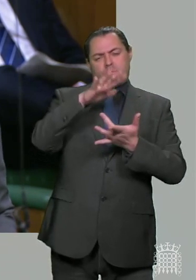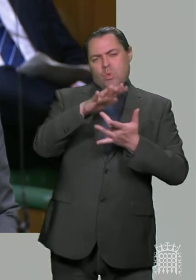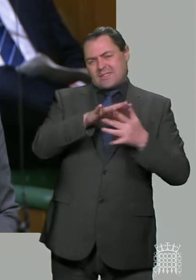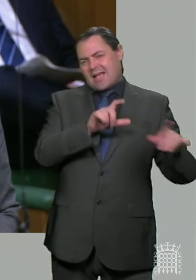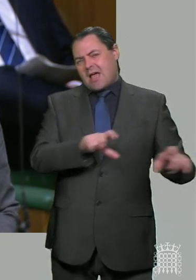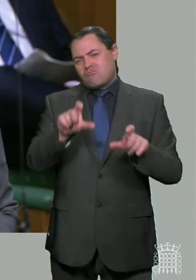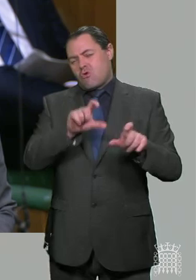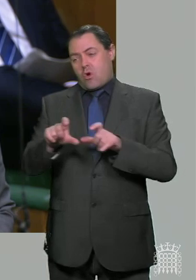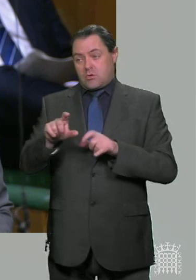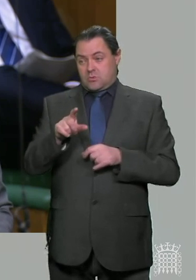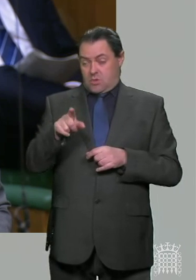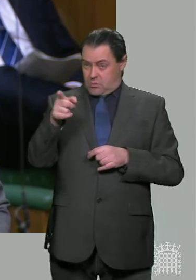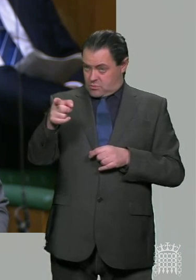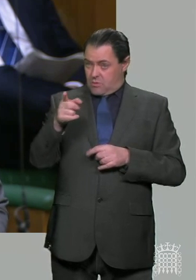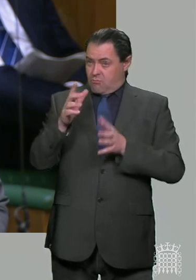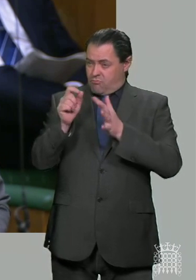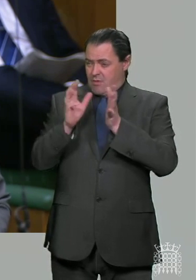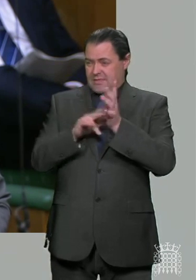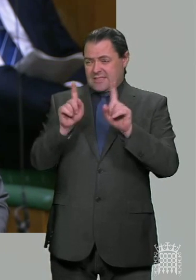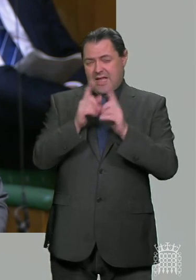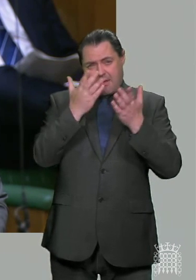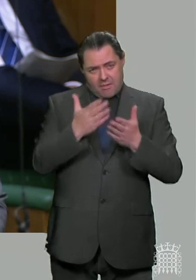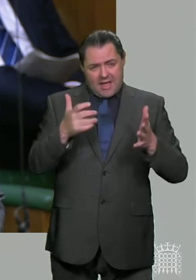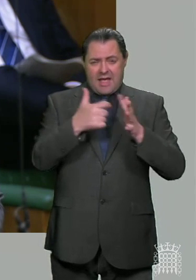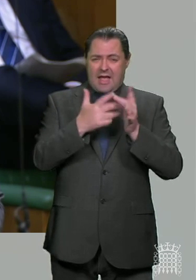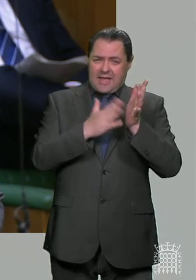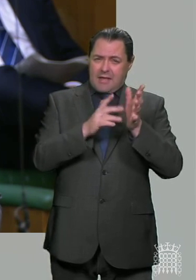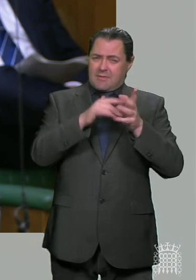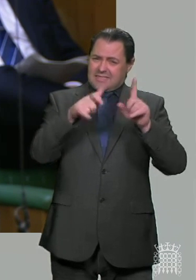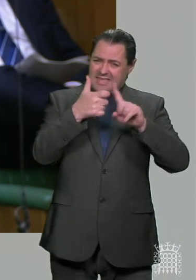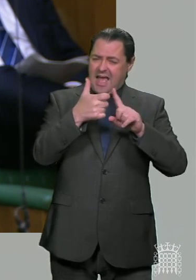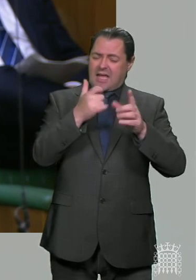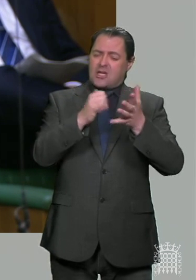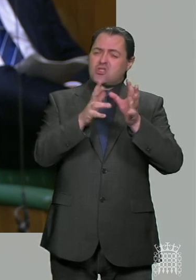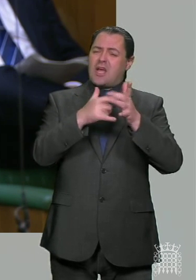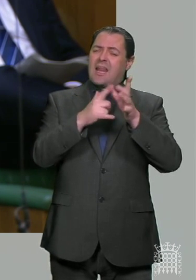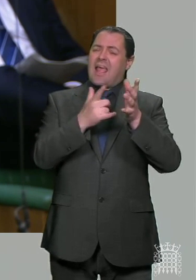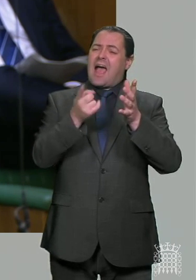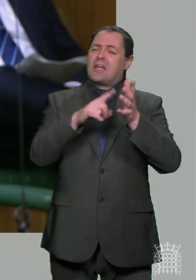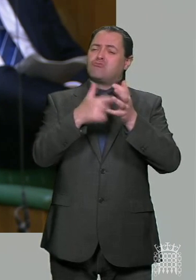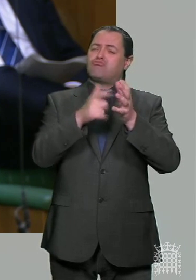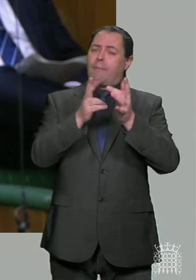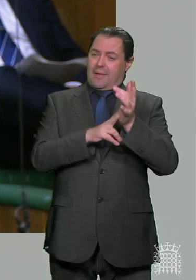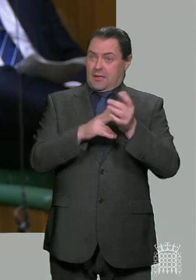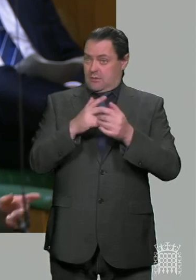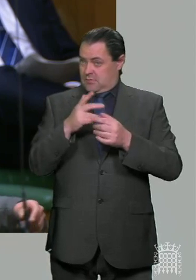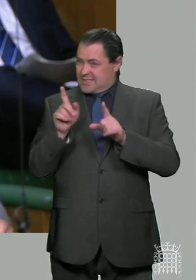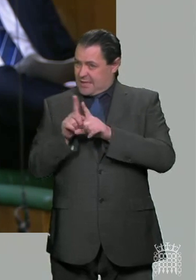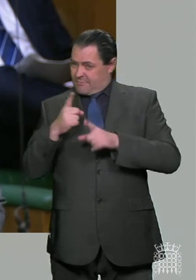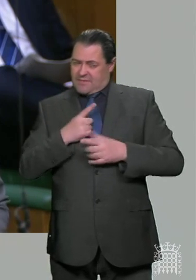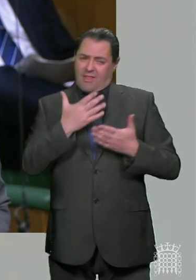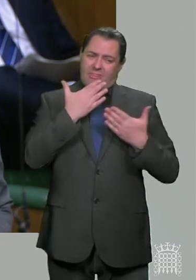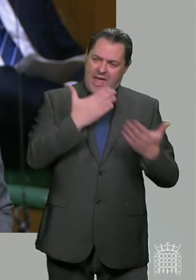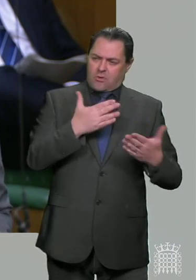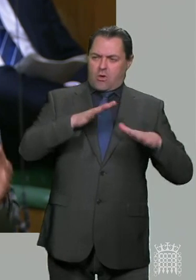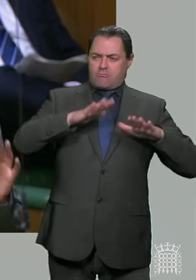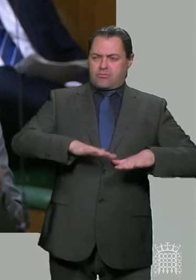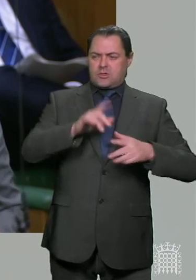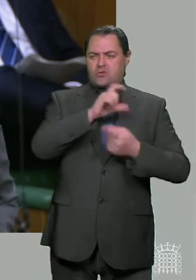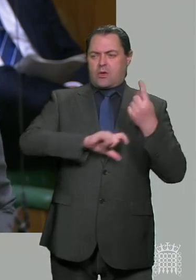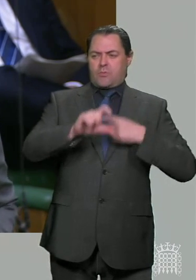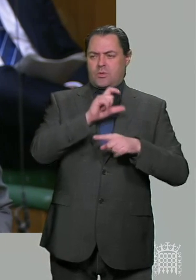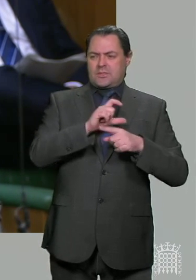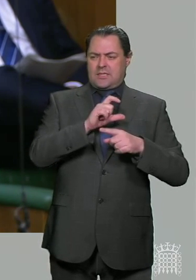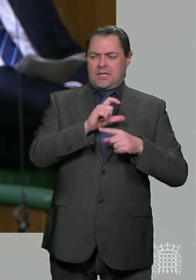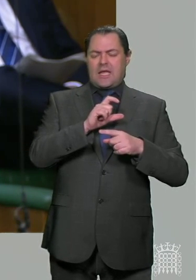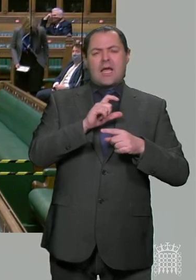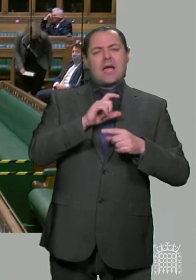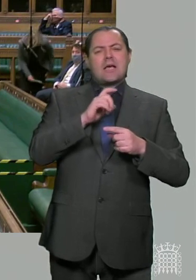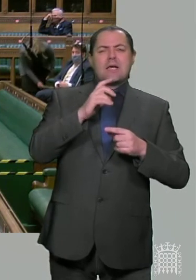Does the Prime Minister share my admiration for Kim, Zach, Shania and Robin, and will he join me in thanking them for showing British community spirit and true Lancashire grit?